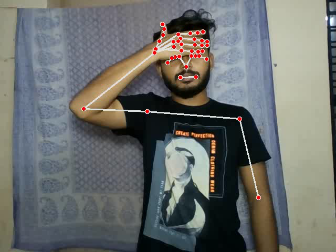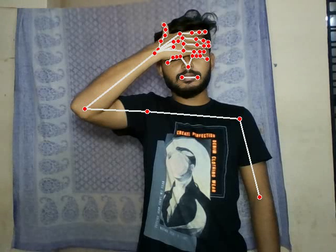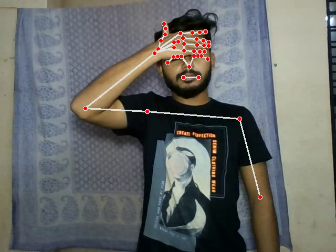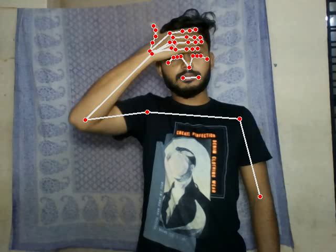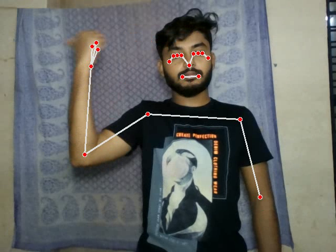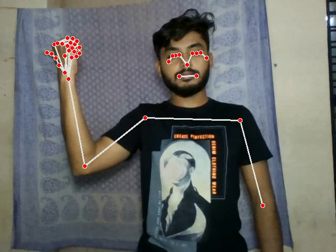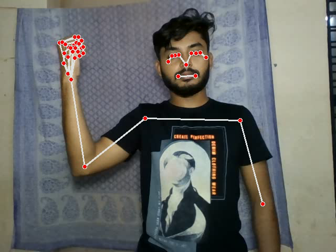forget